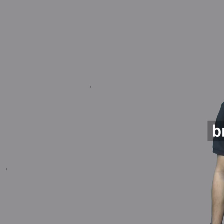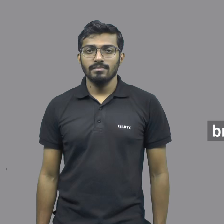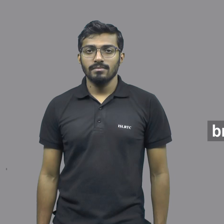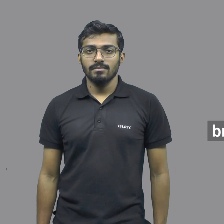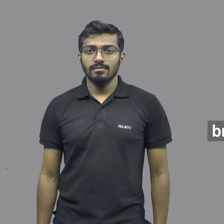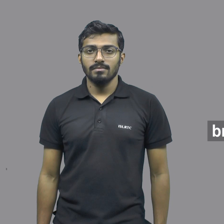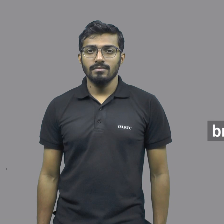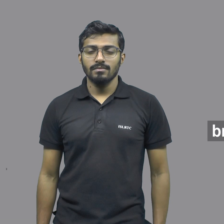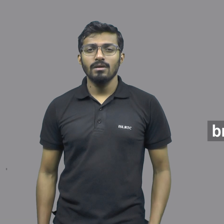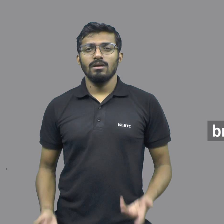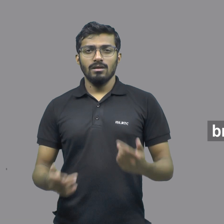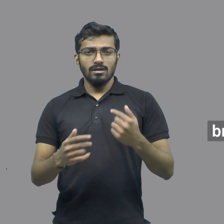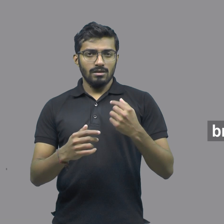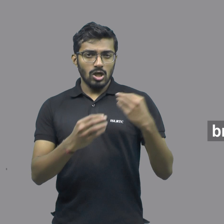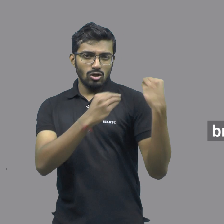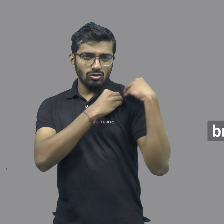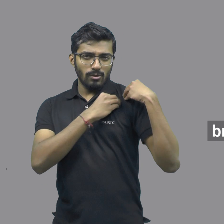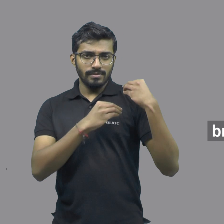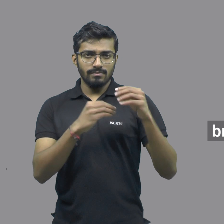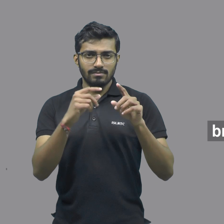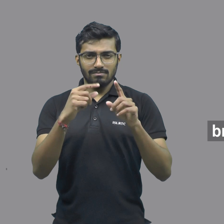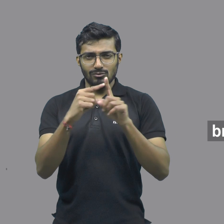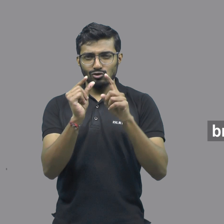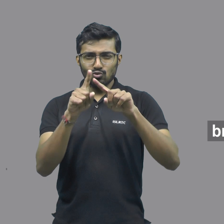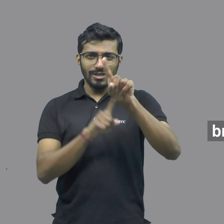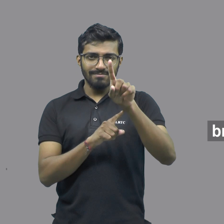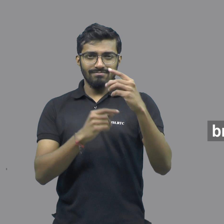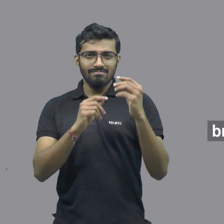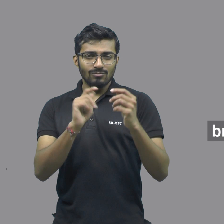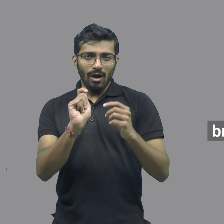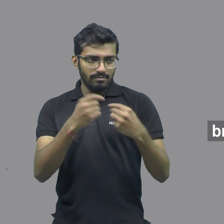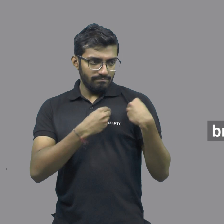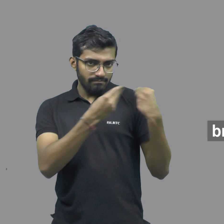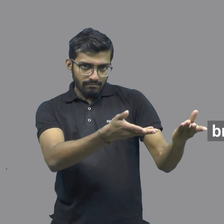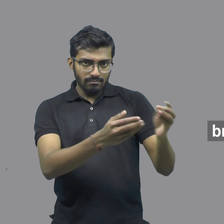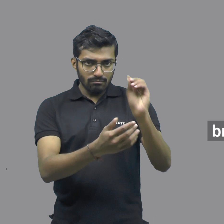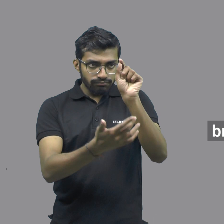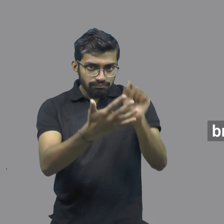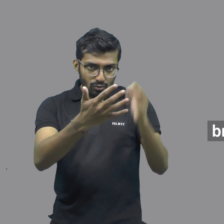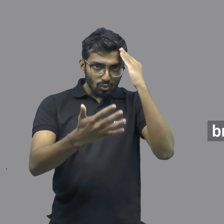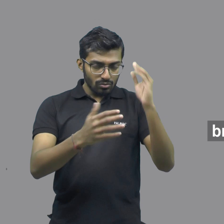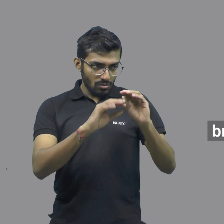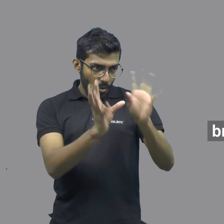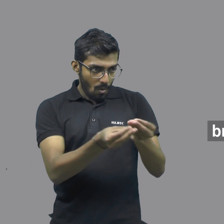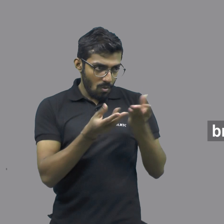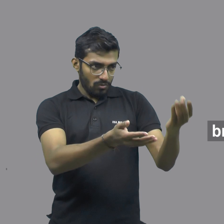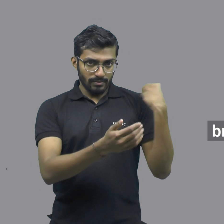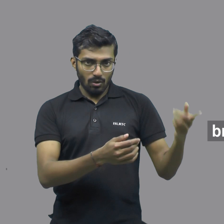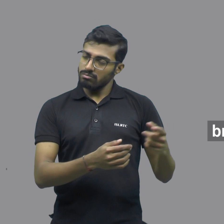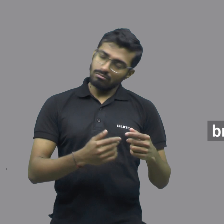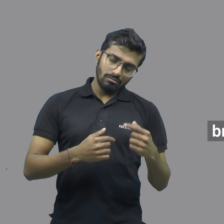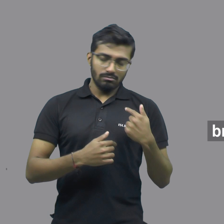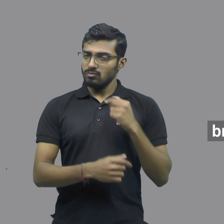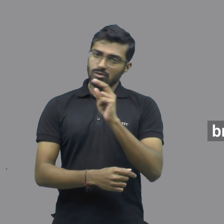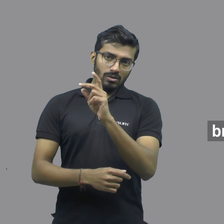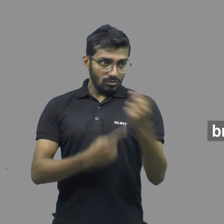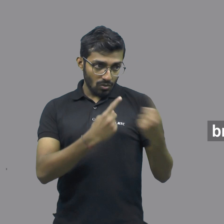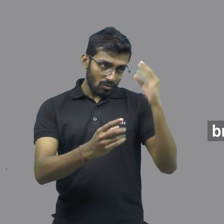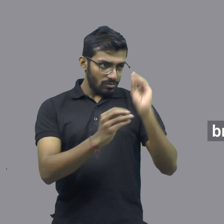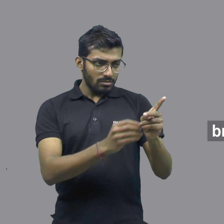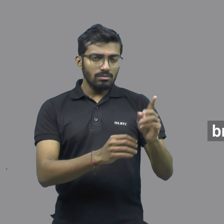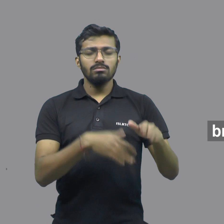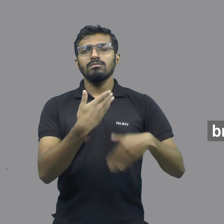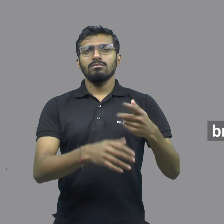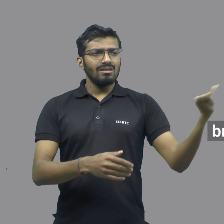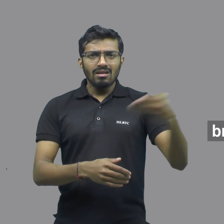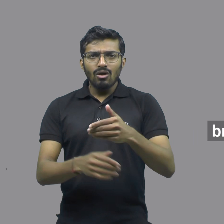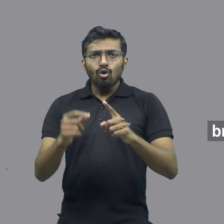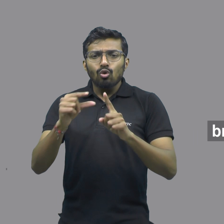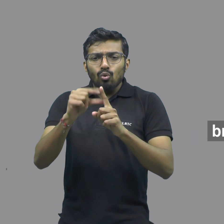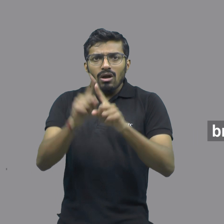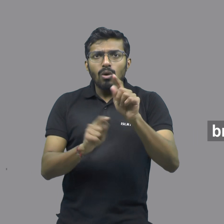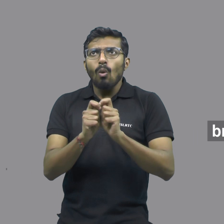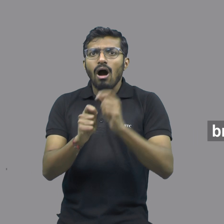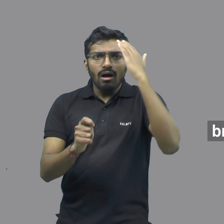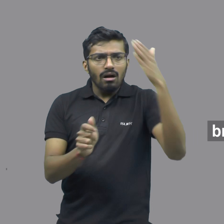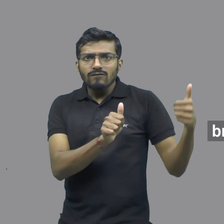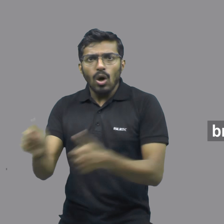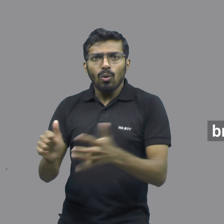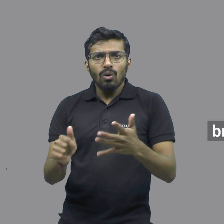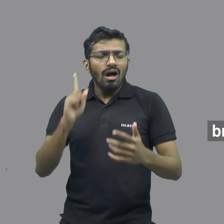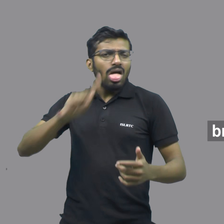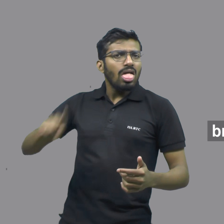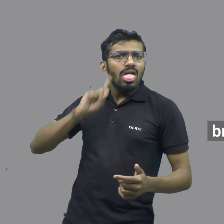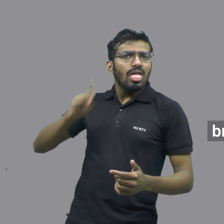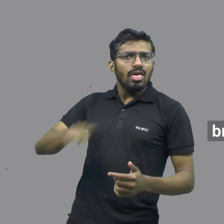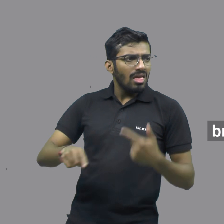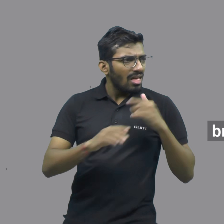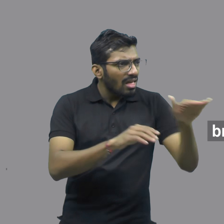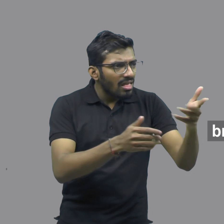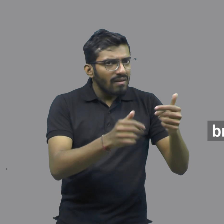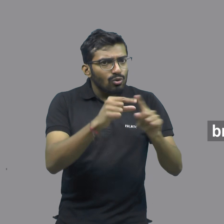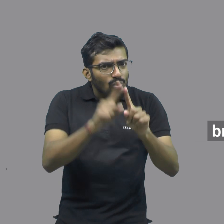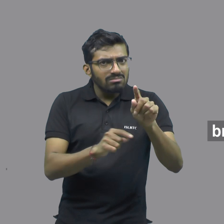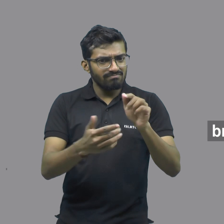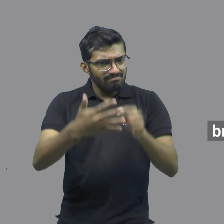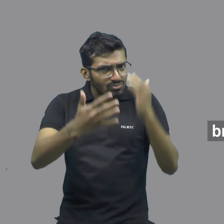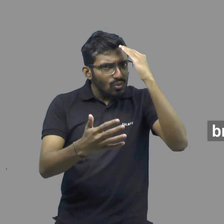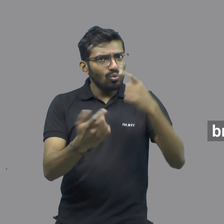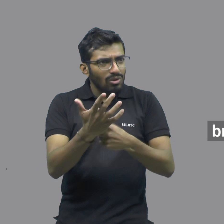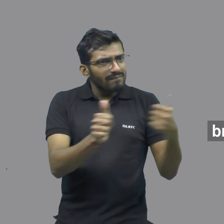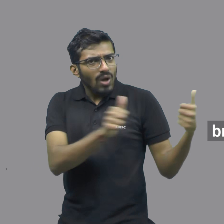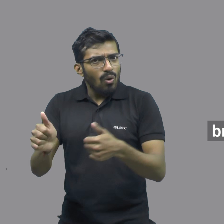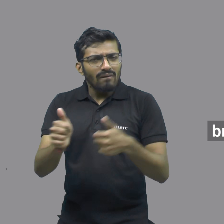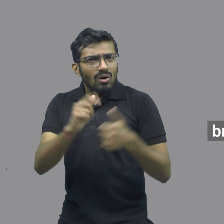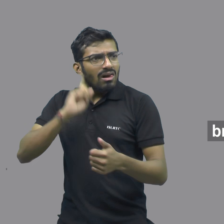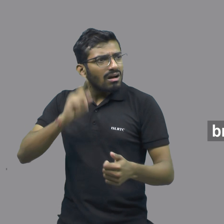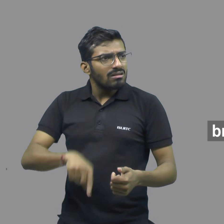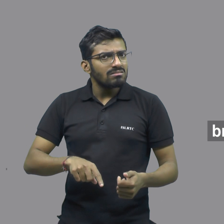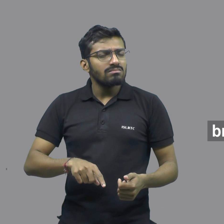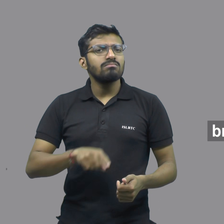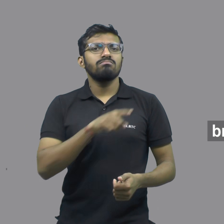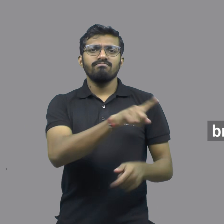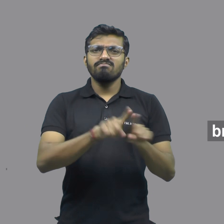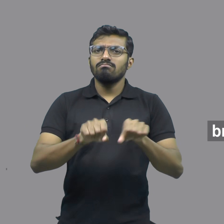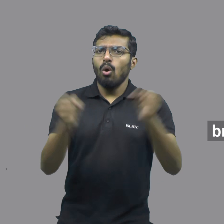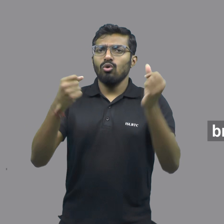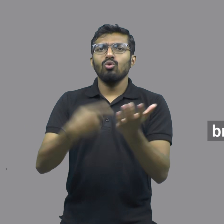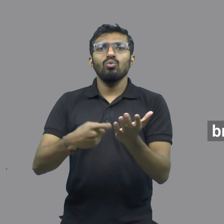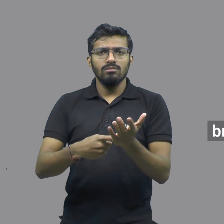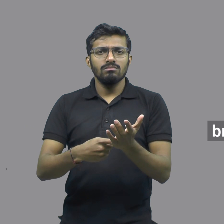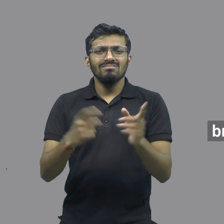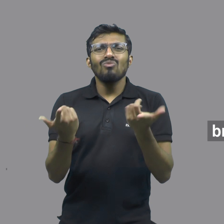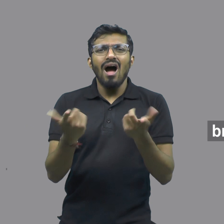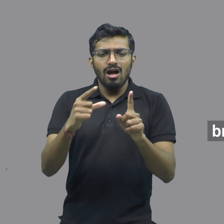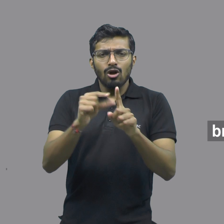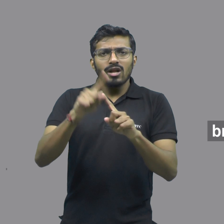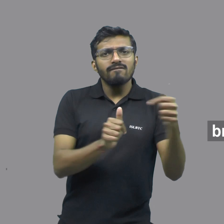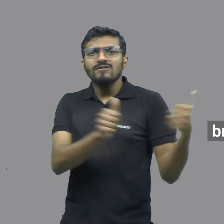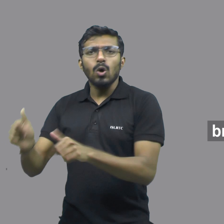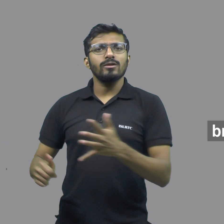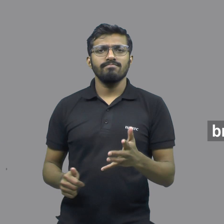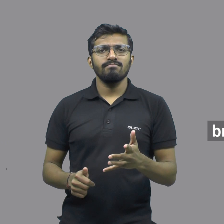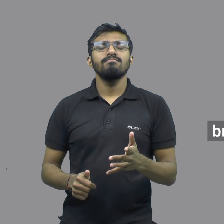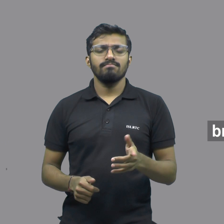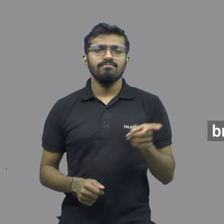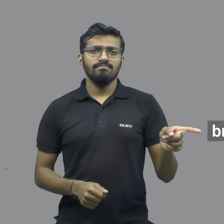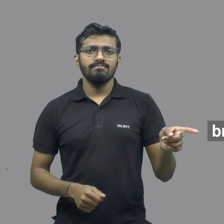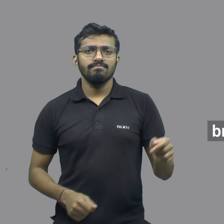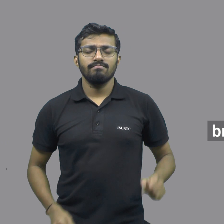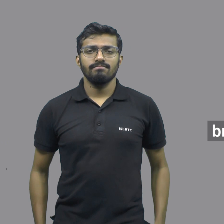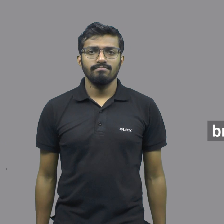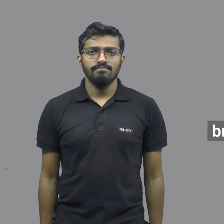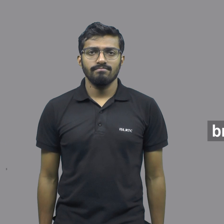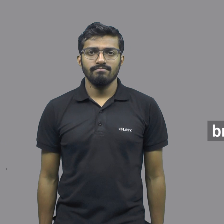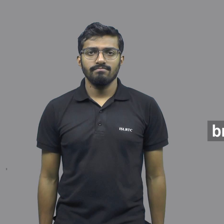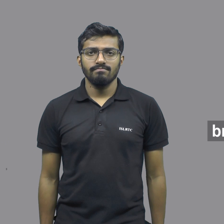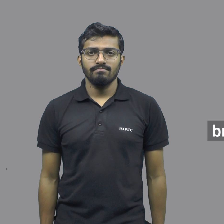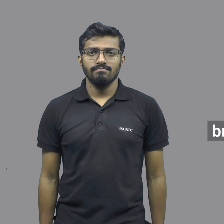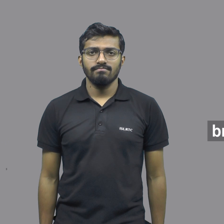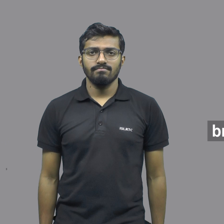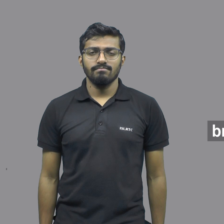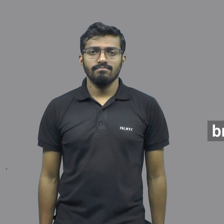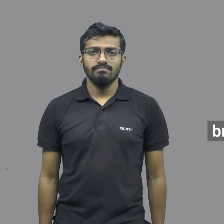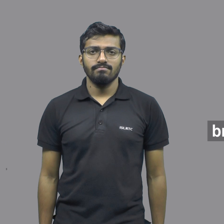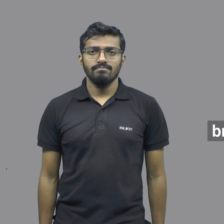Breach of duty